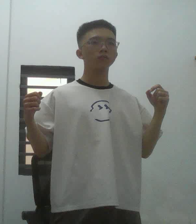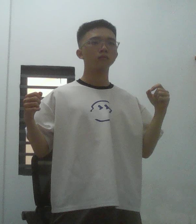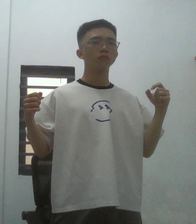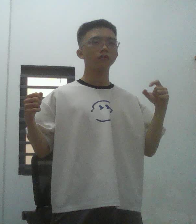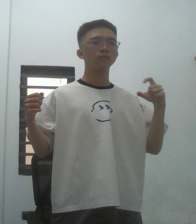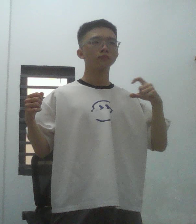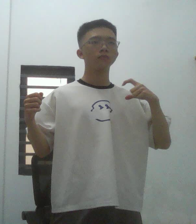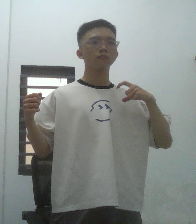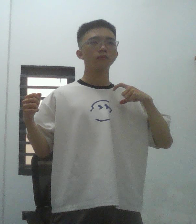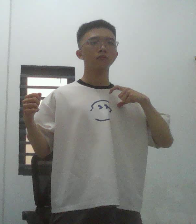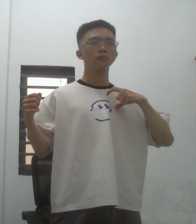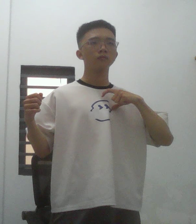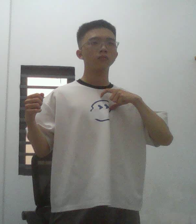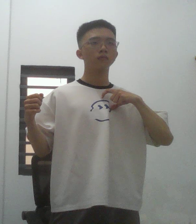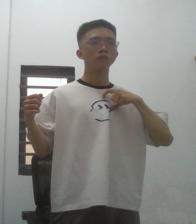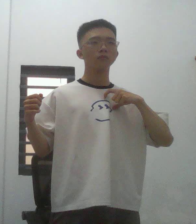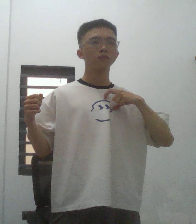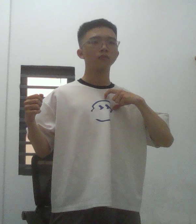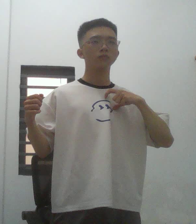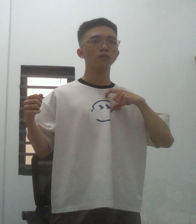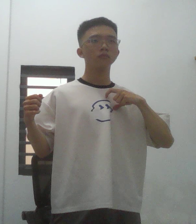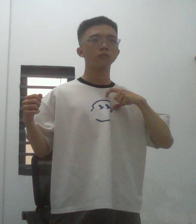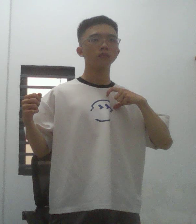giau co